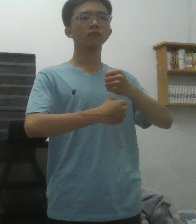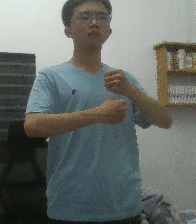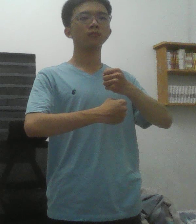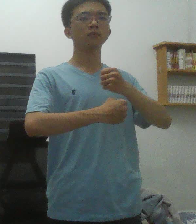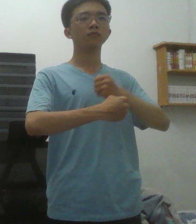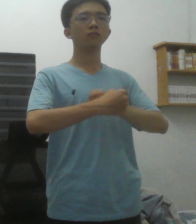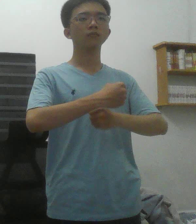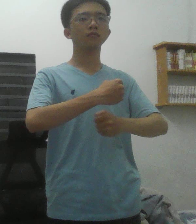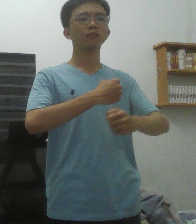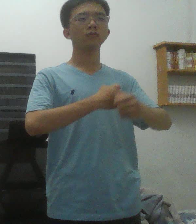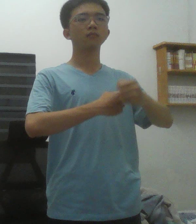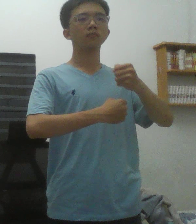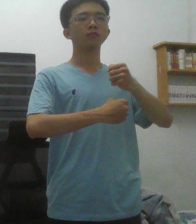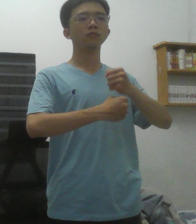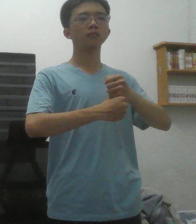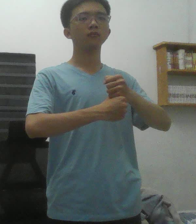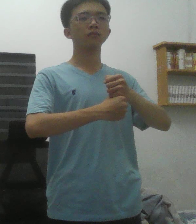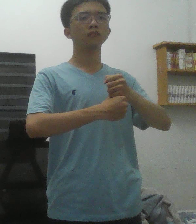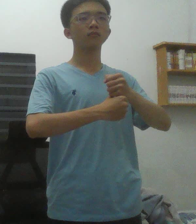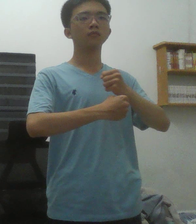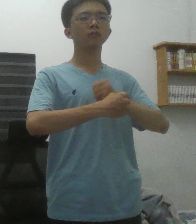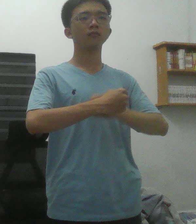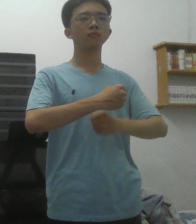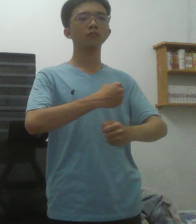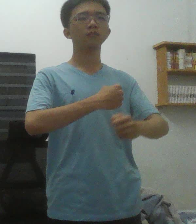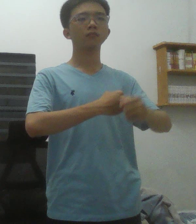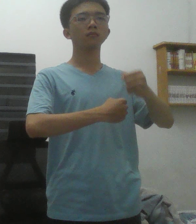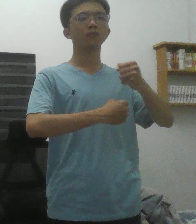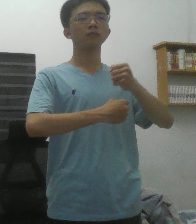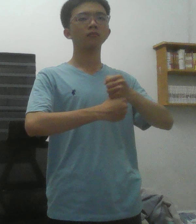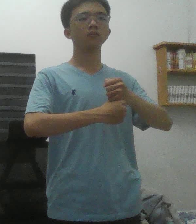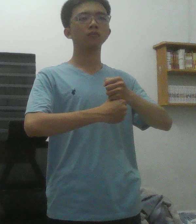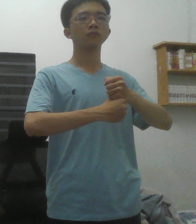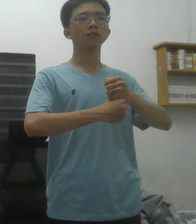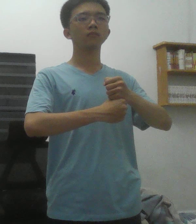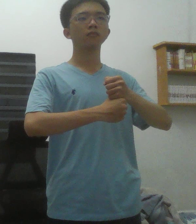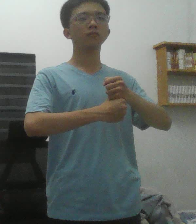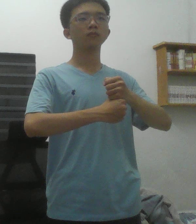quanh nam